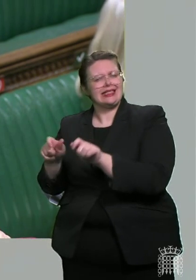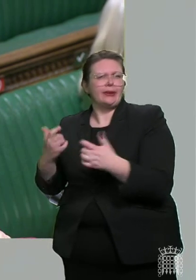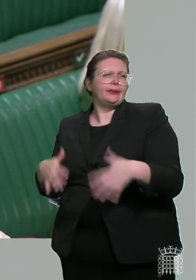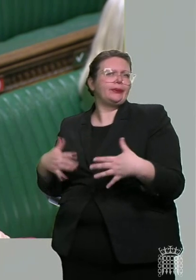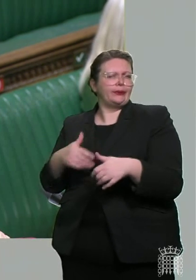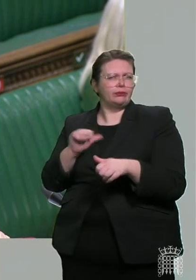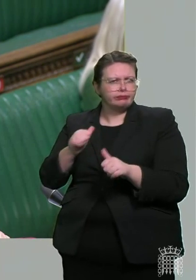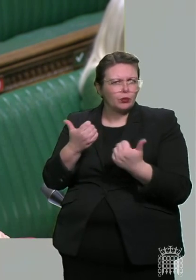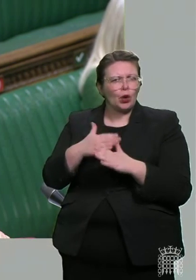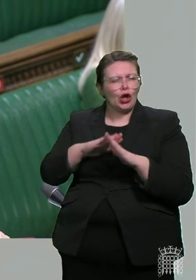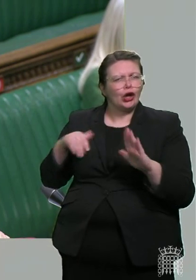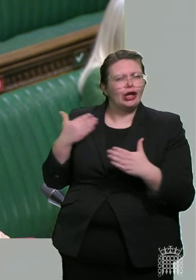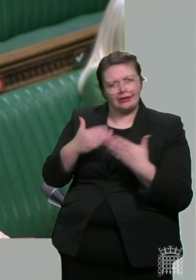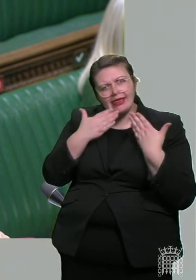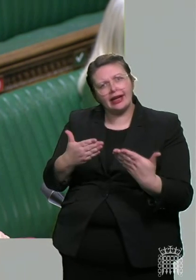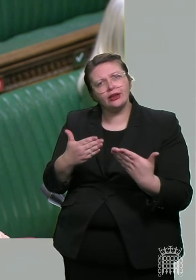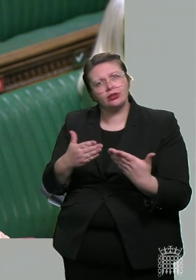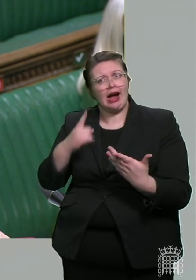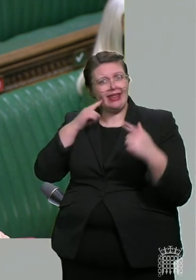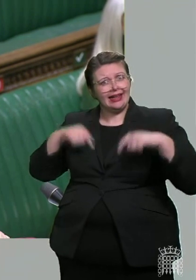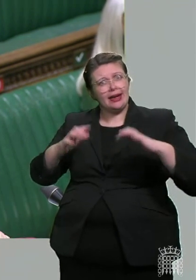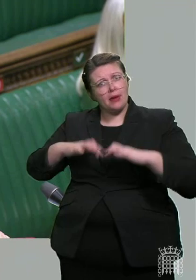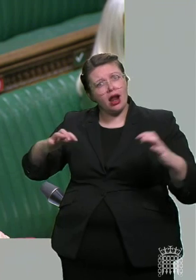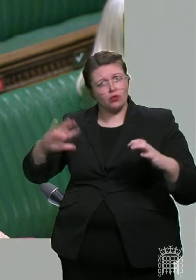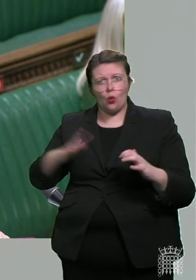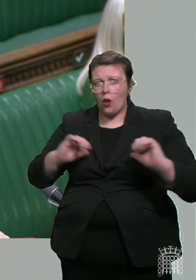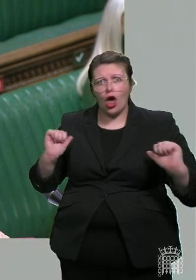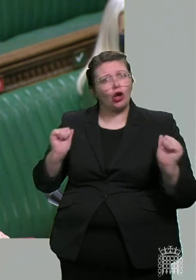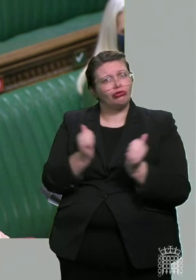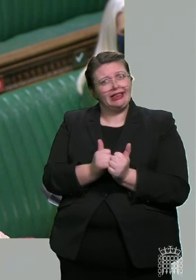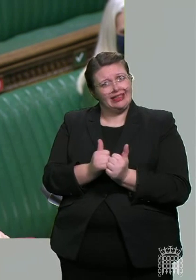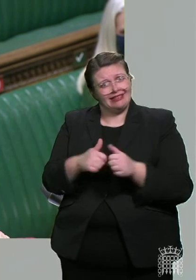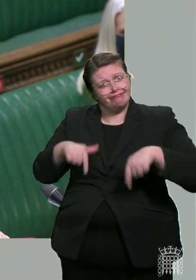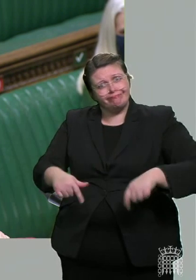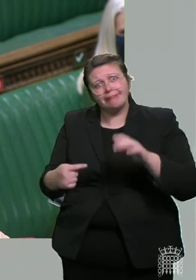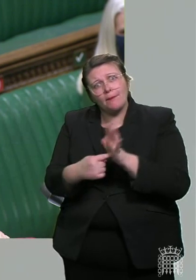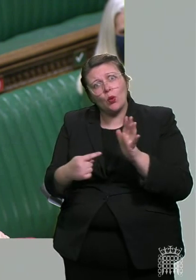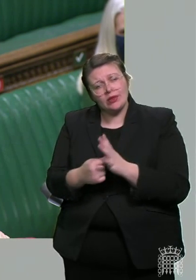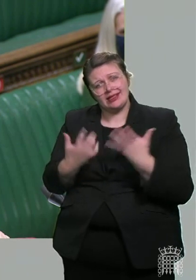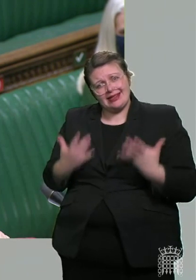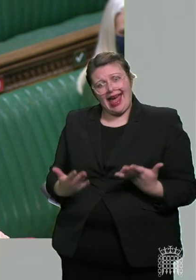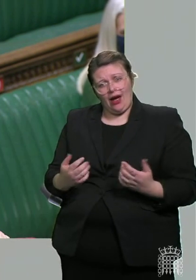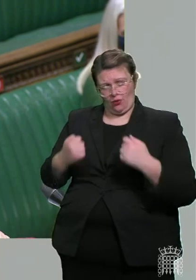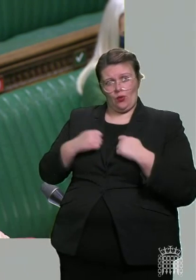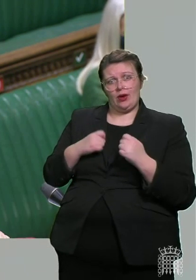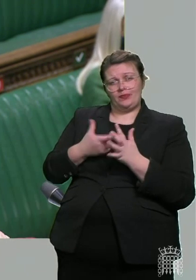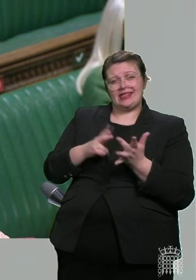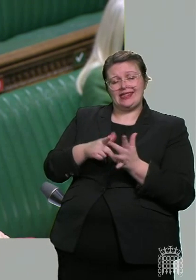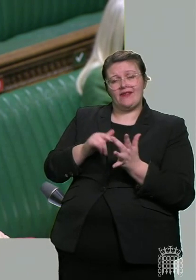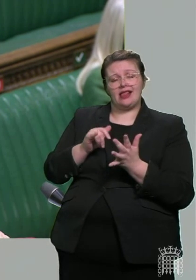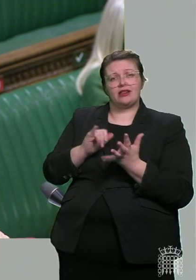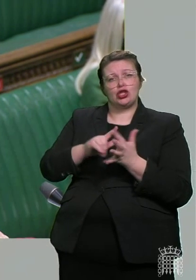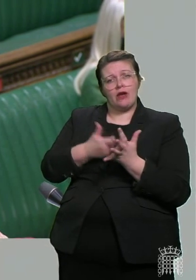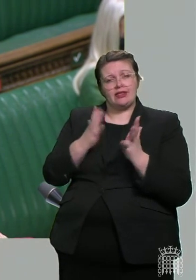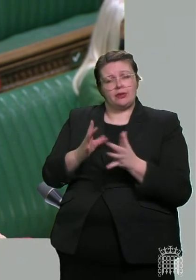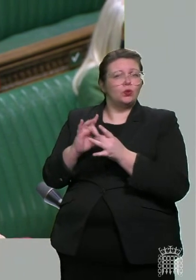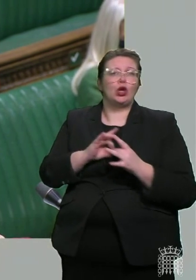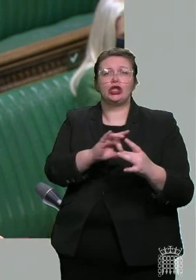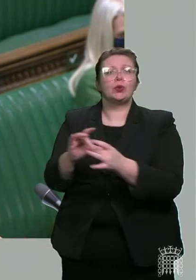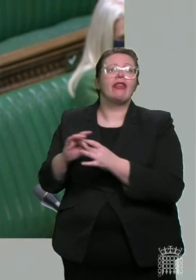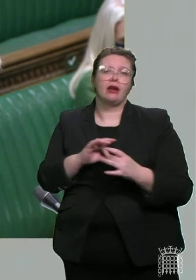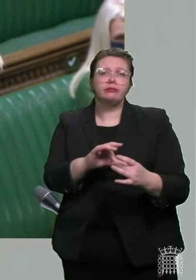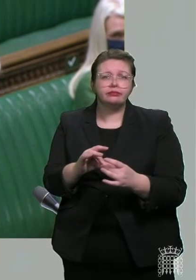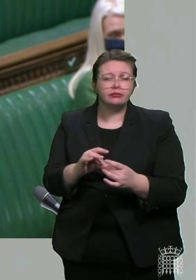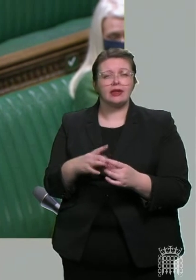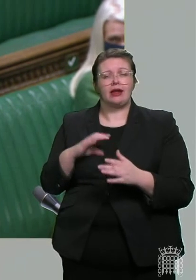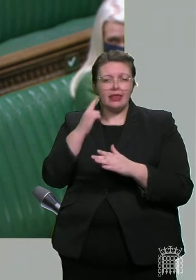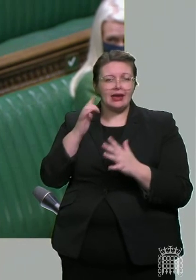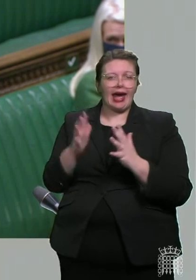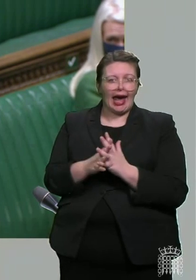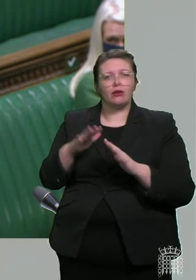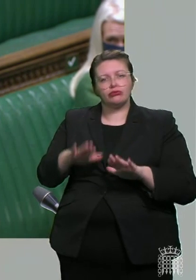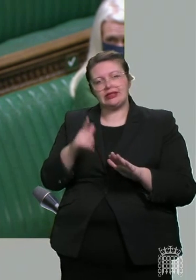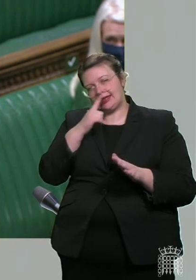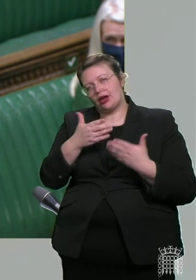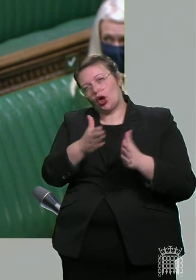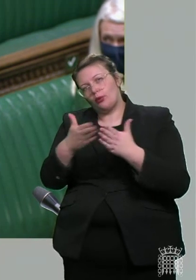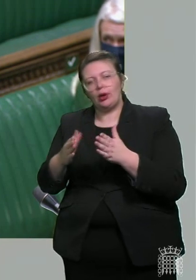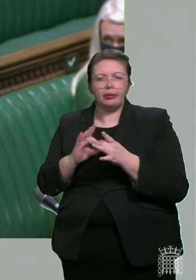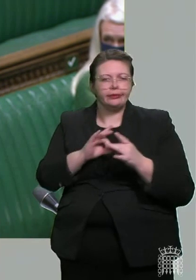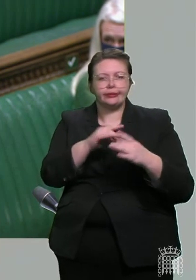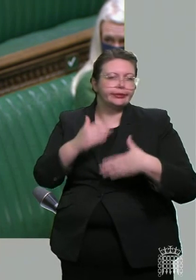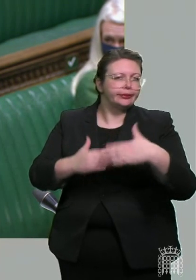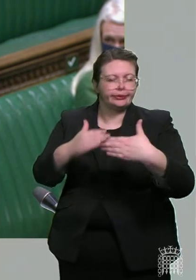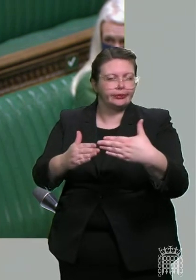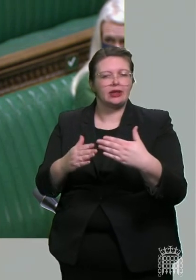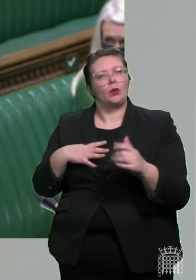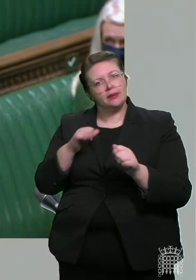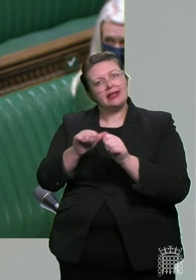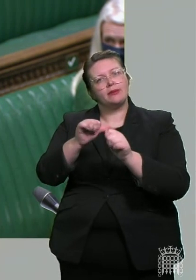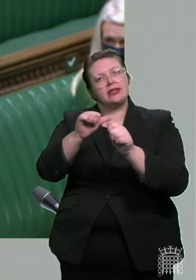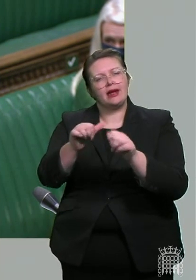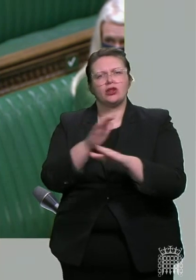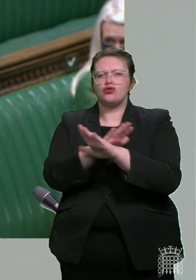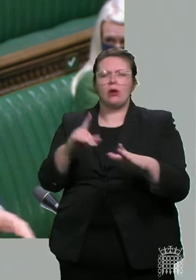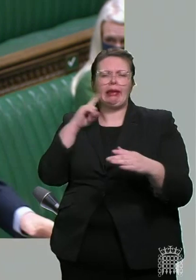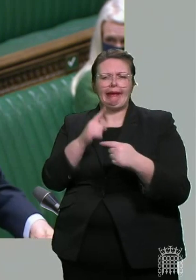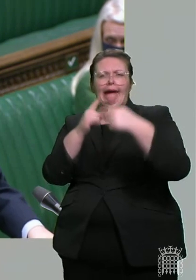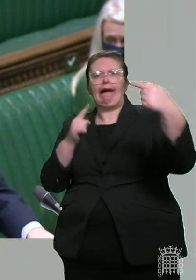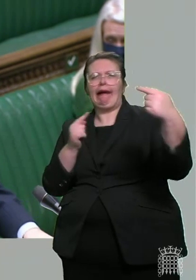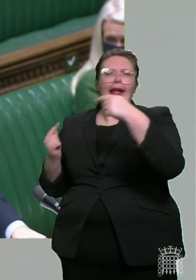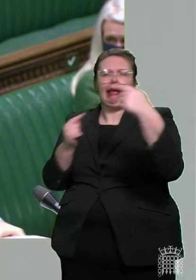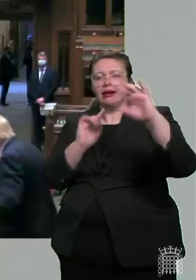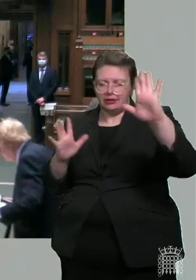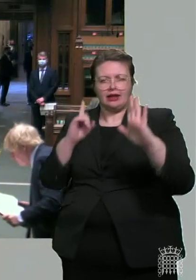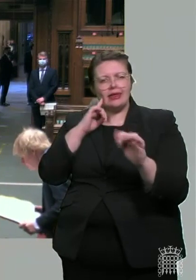I think everybody in this House would agree that now is the time, really, for our civil service to focus on working together to build back better together, rather than on measures that might divide our country.